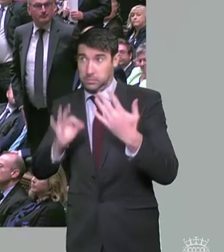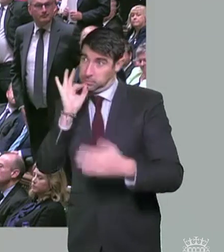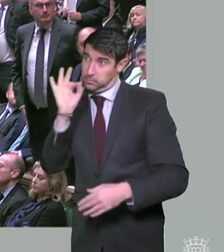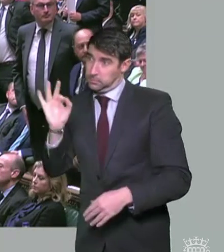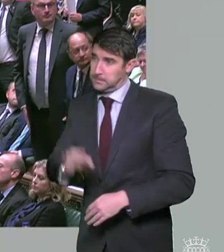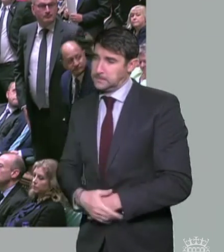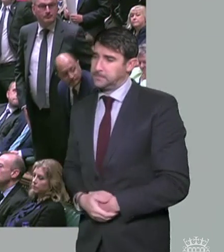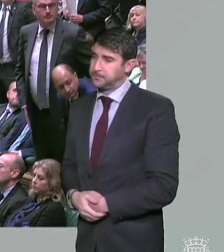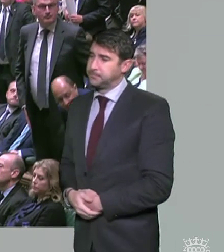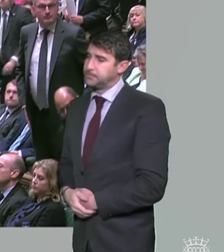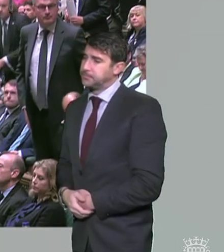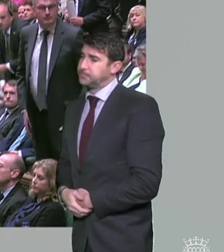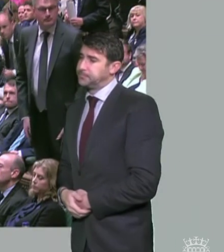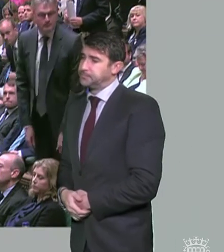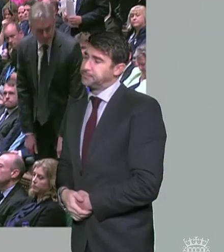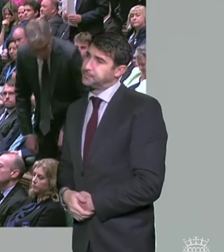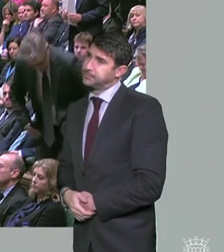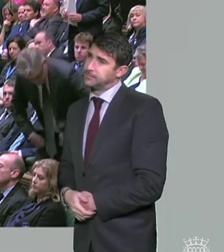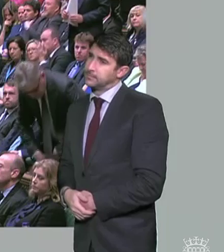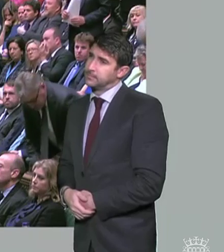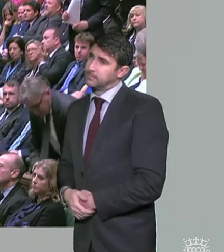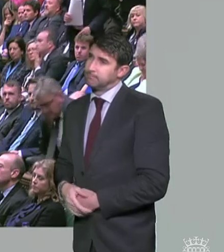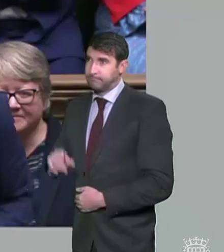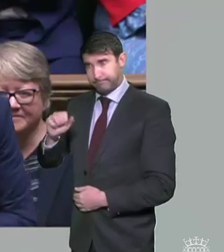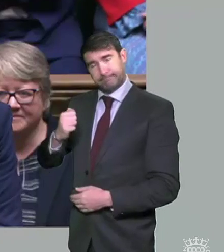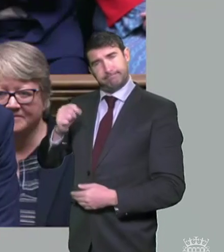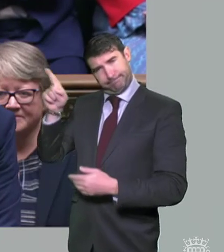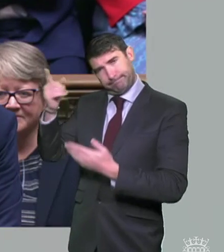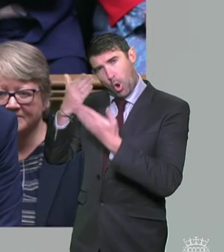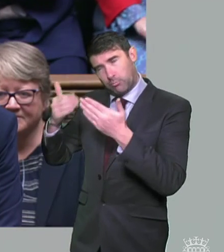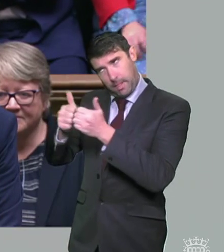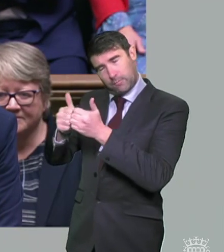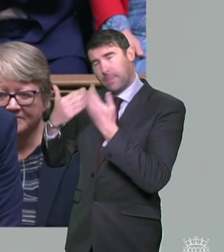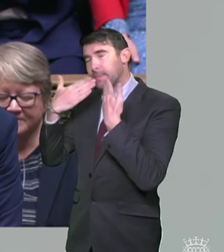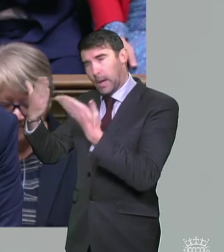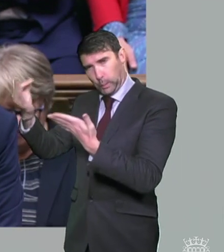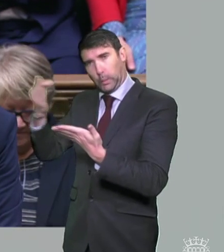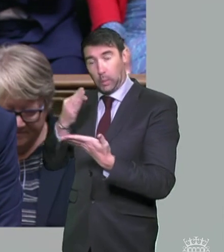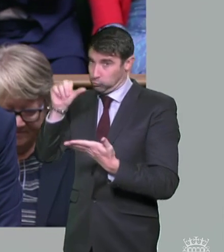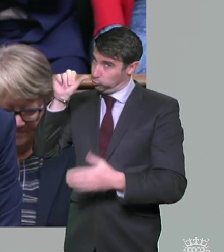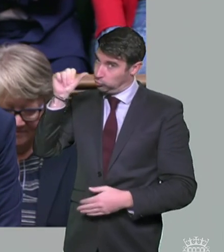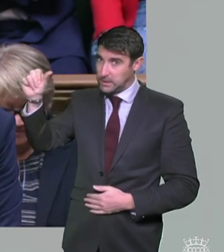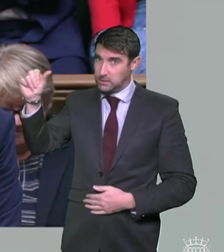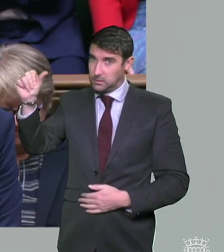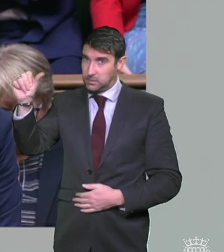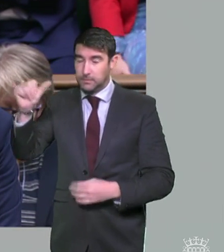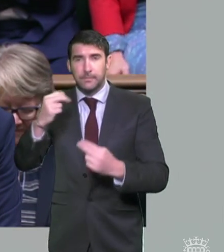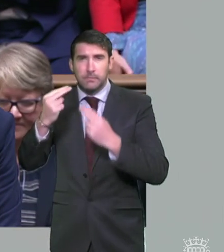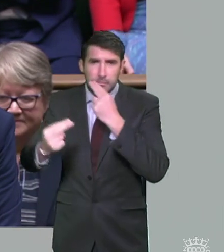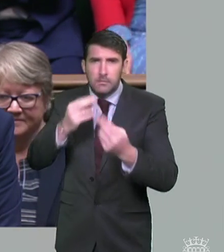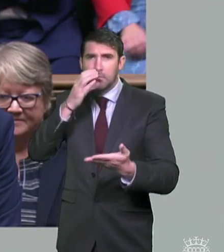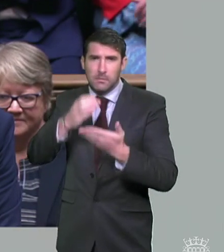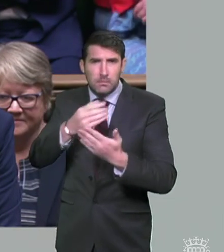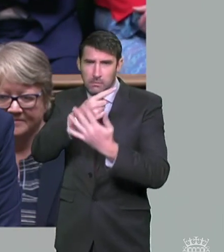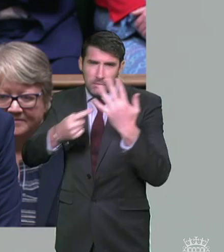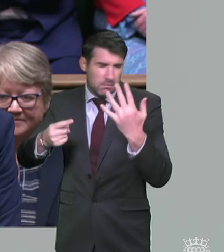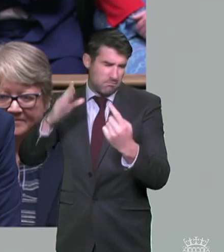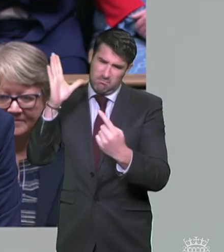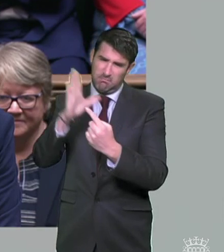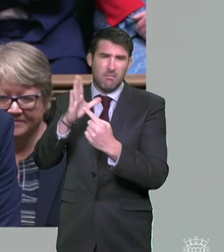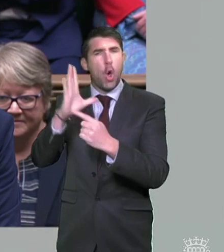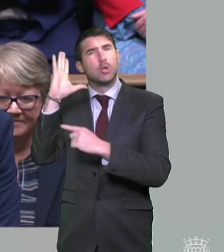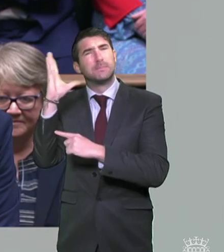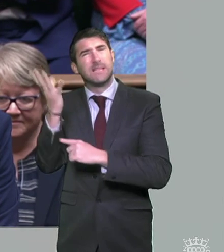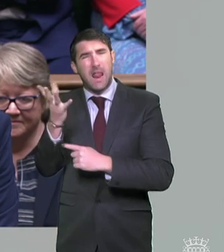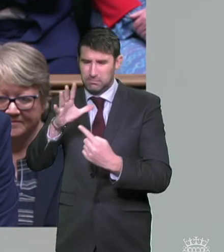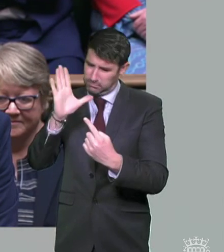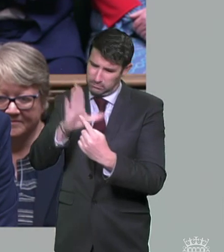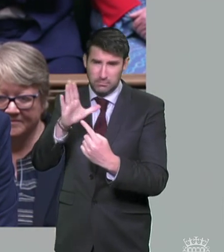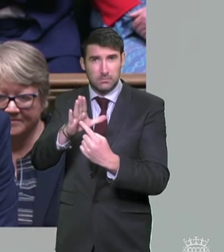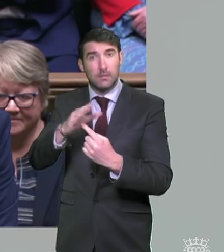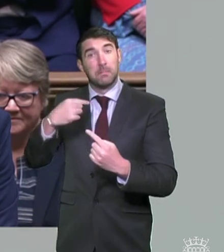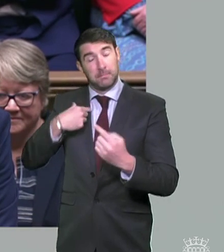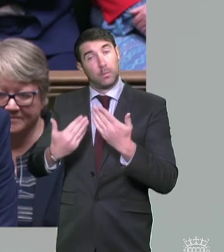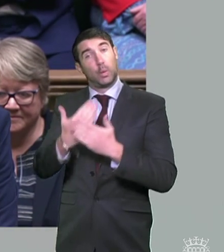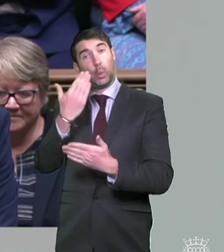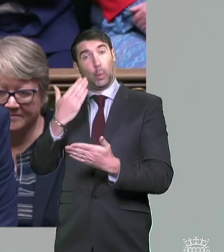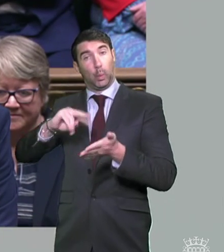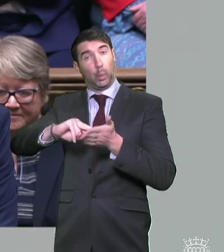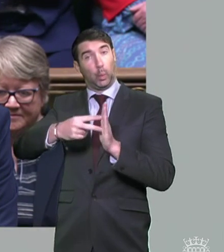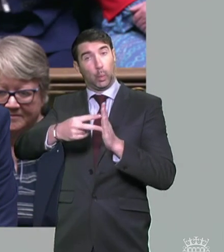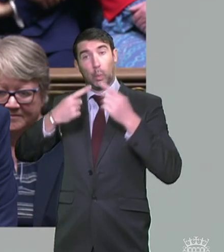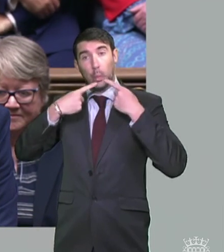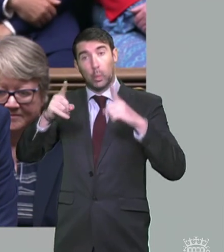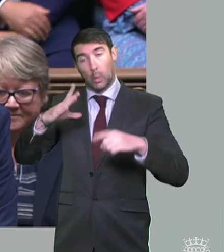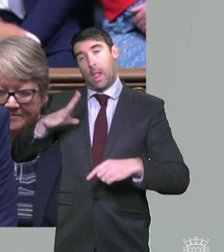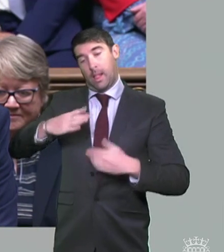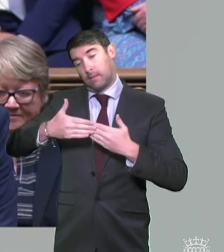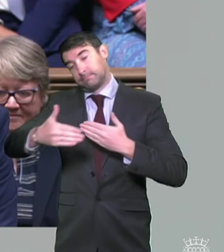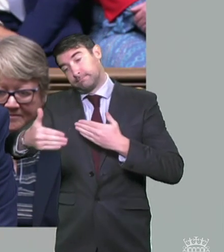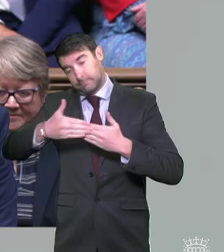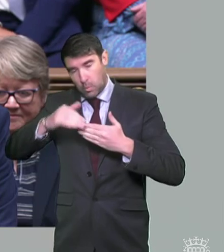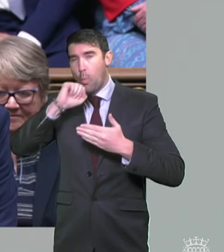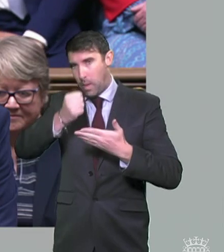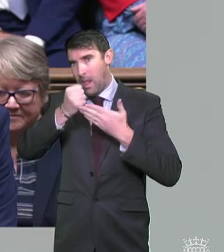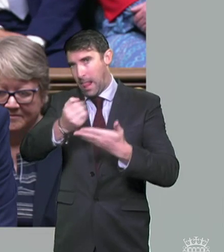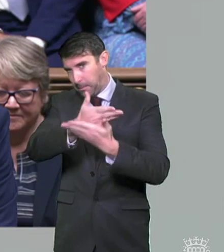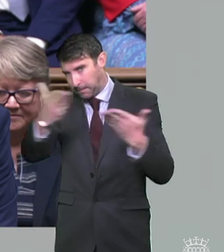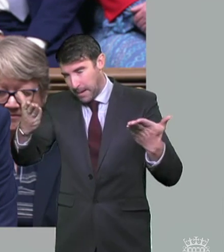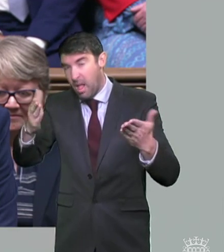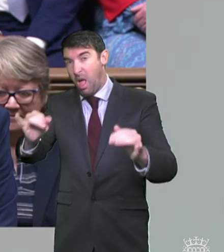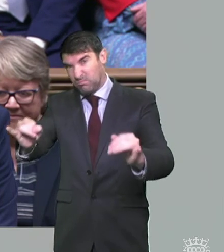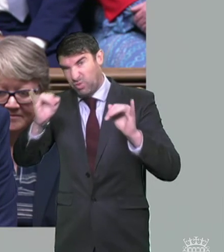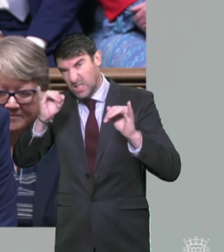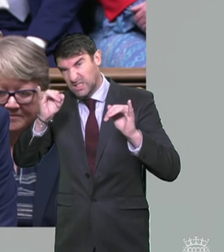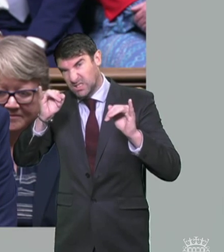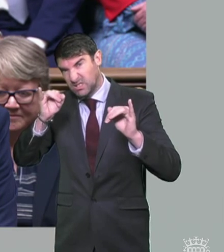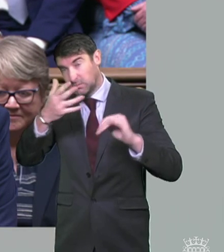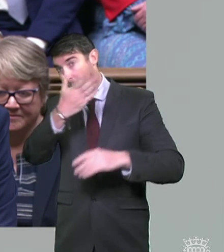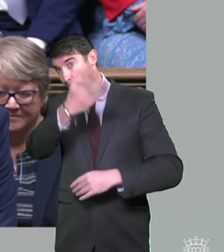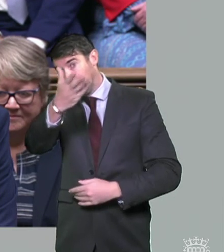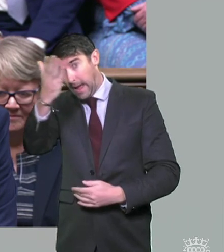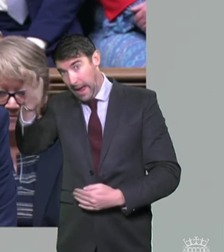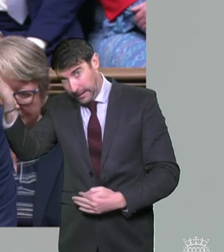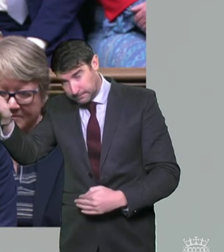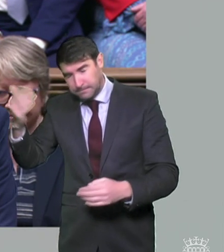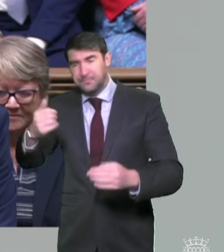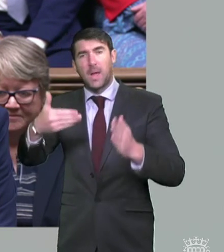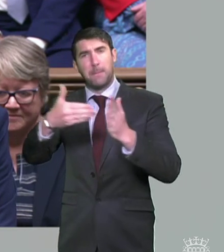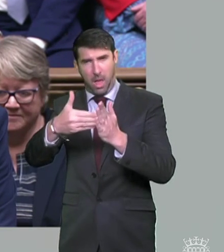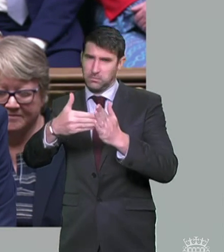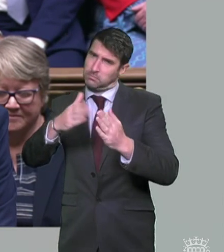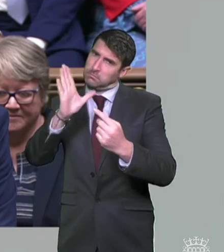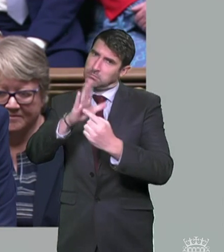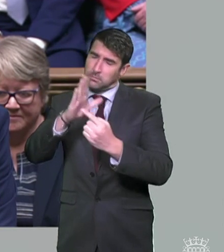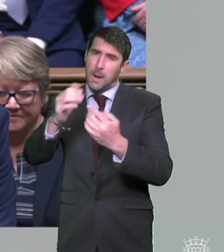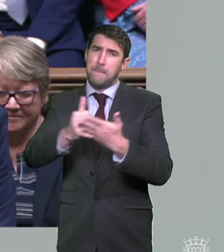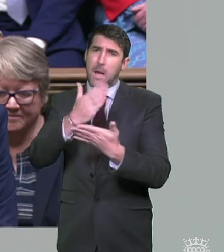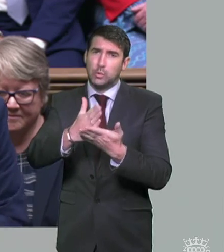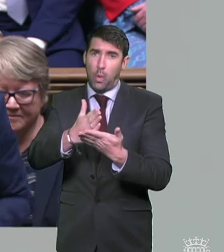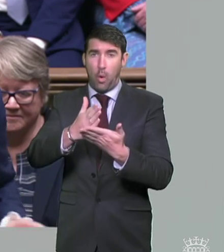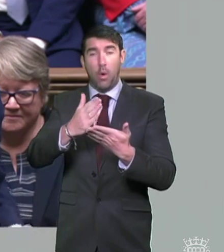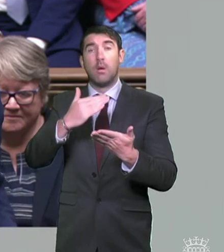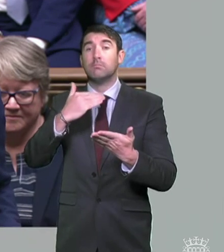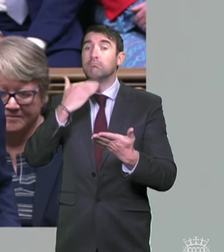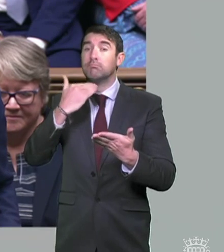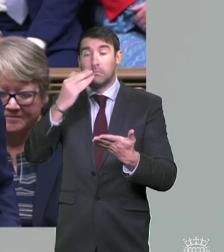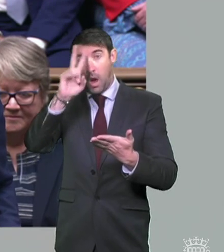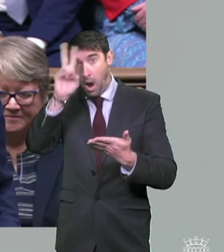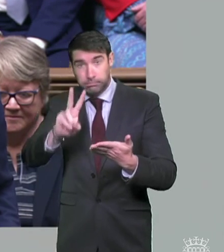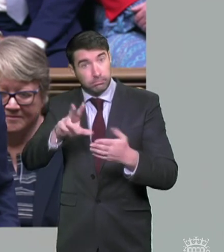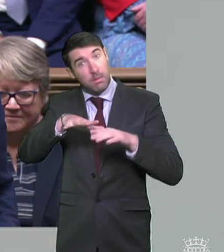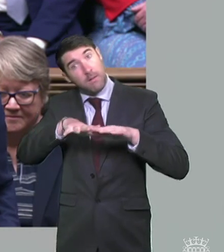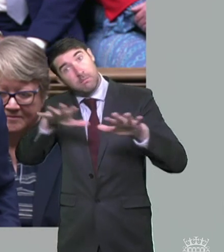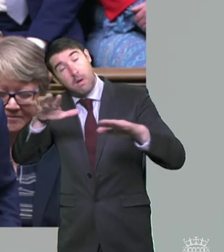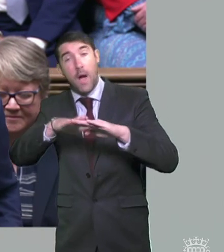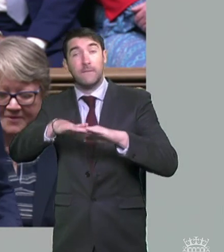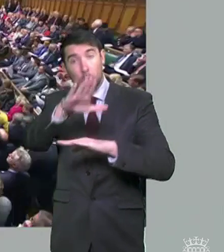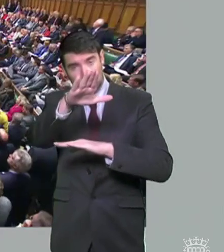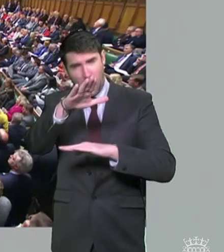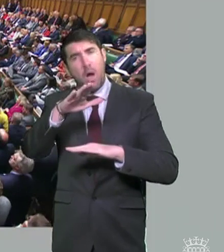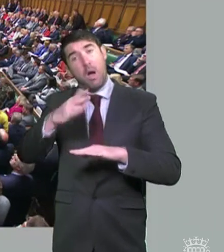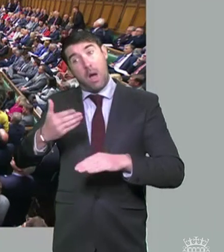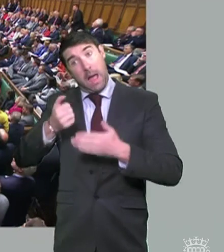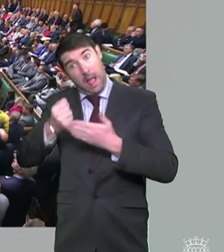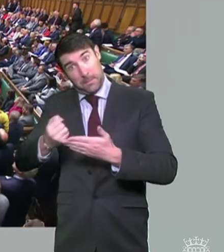My right honourable Friend is absolutely right. The hospitality industry is vital, and I will make sure that our energy plan, which will help support businesses and people with the immediate price crisis, as well as making sure there are long-term supplies available, will help businesses as well as helping individual households.